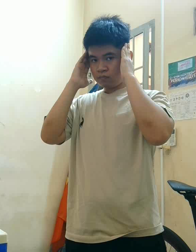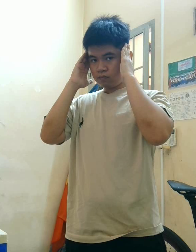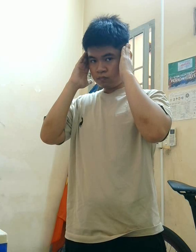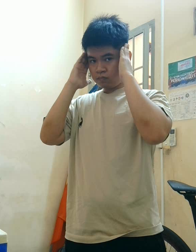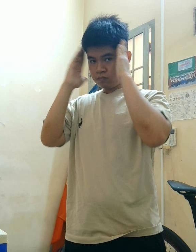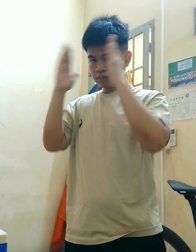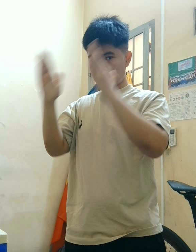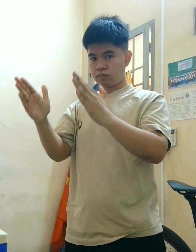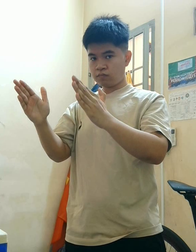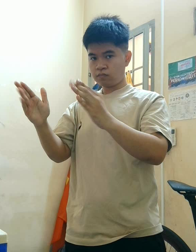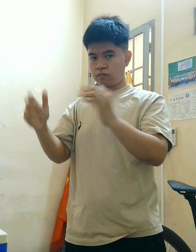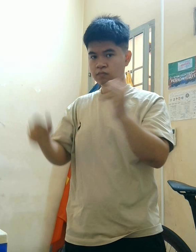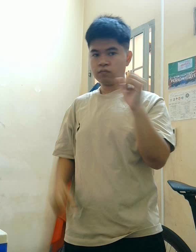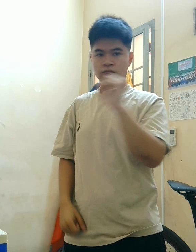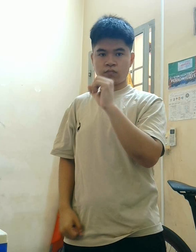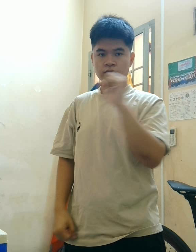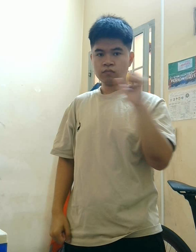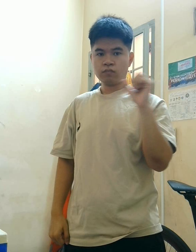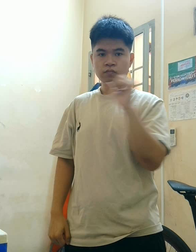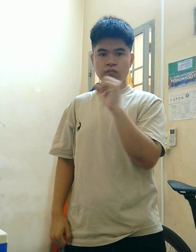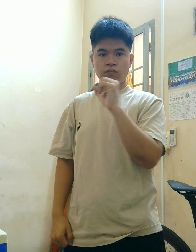khong quan tam